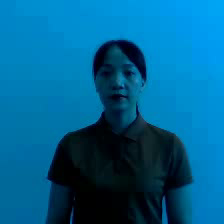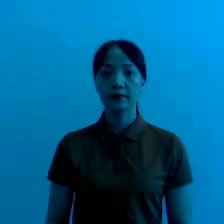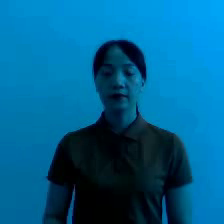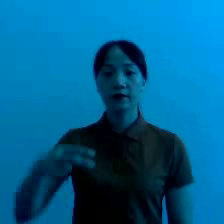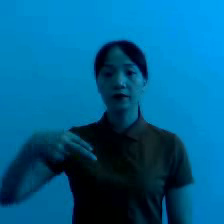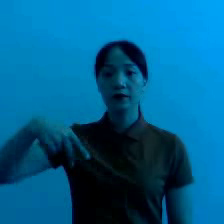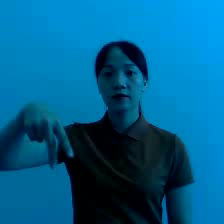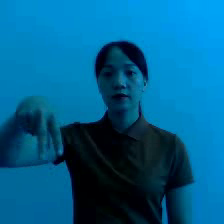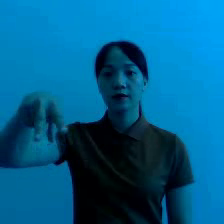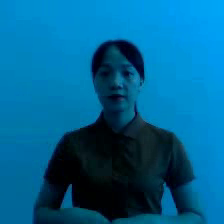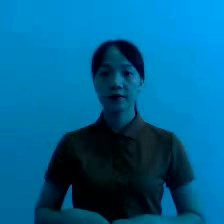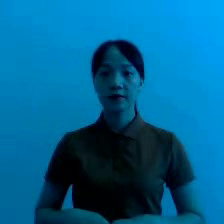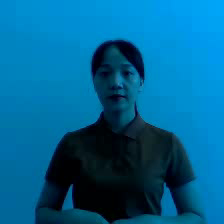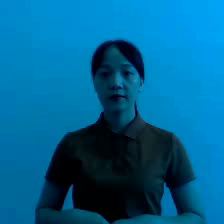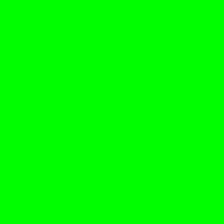Đi